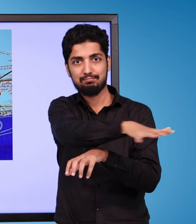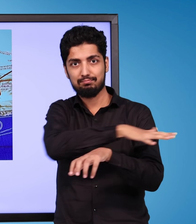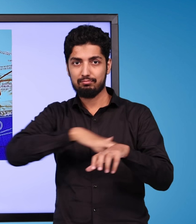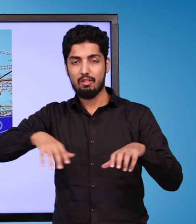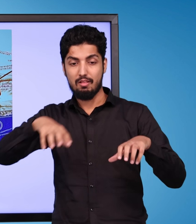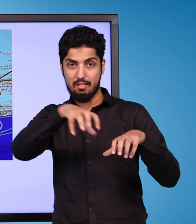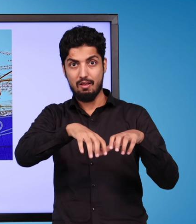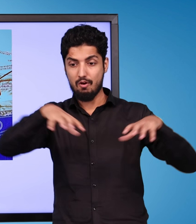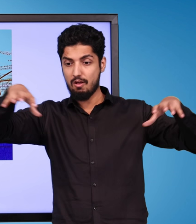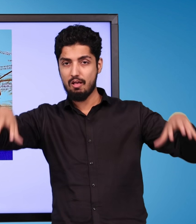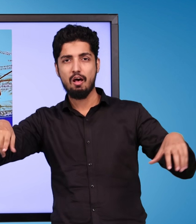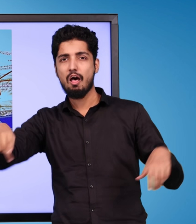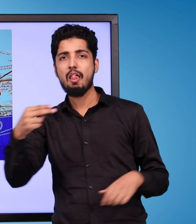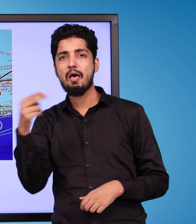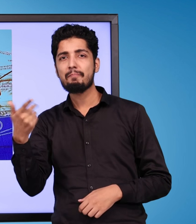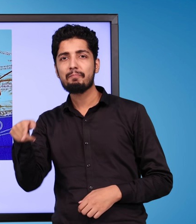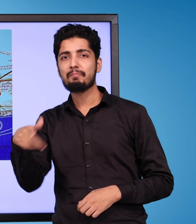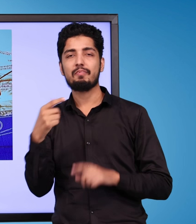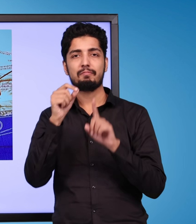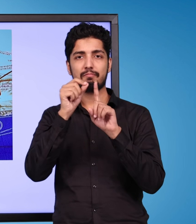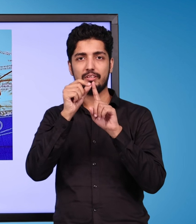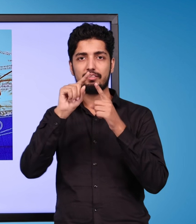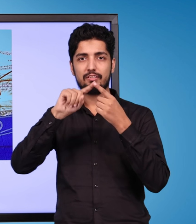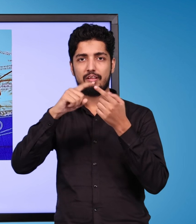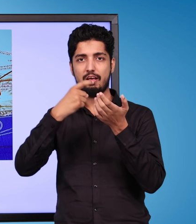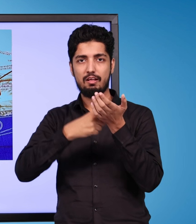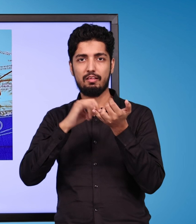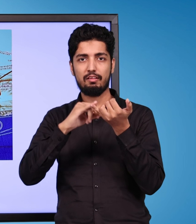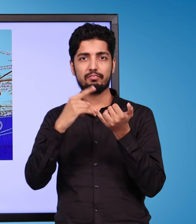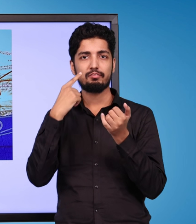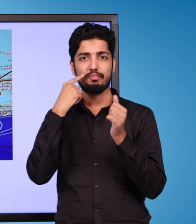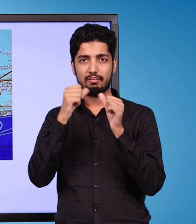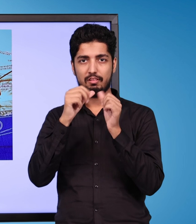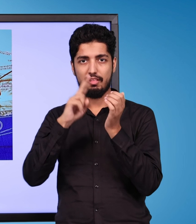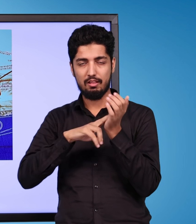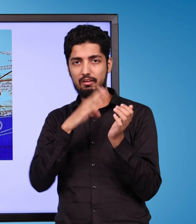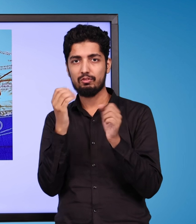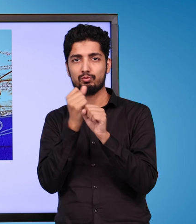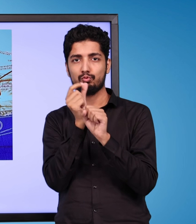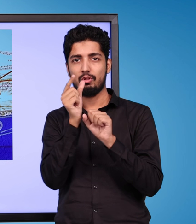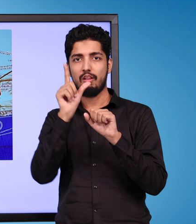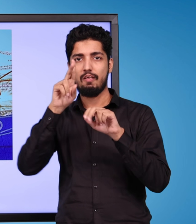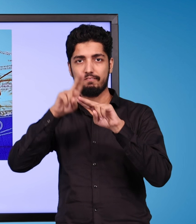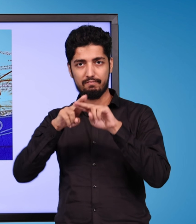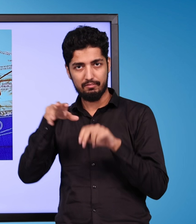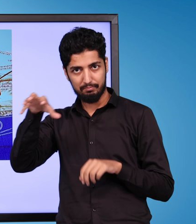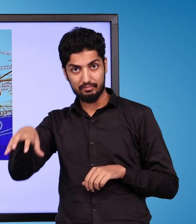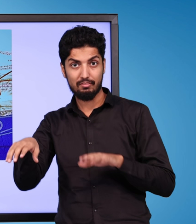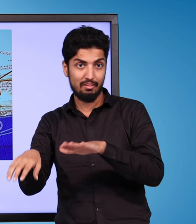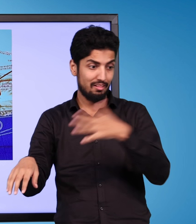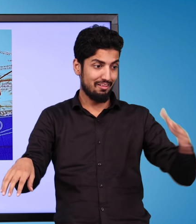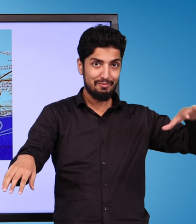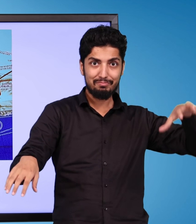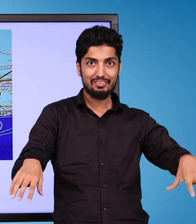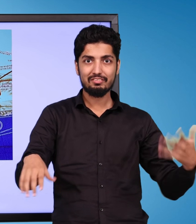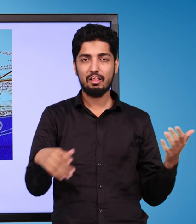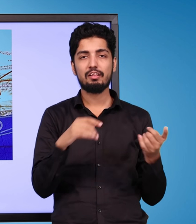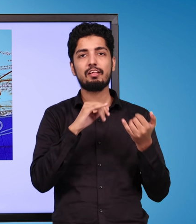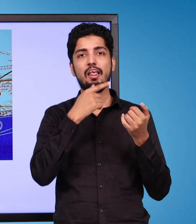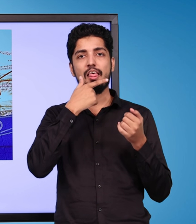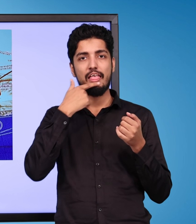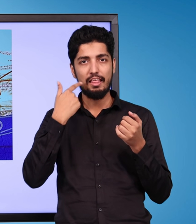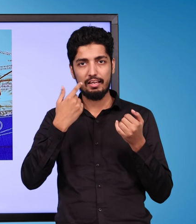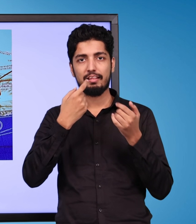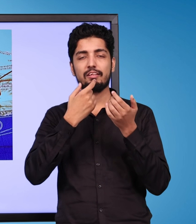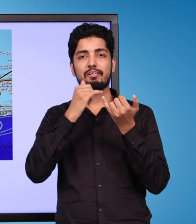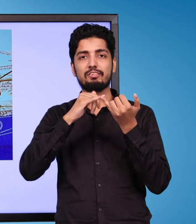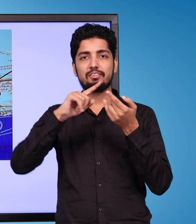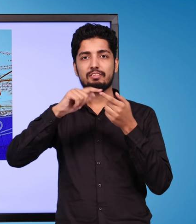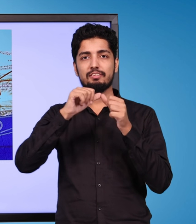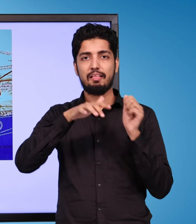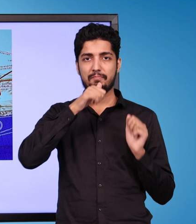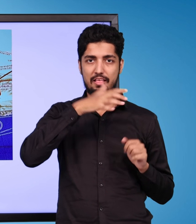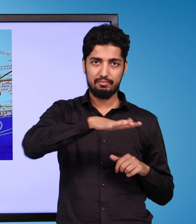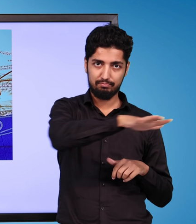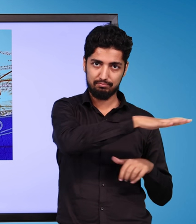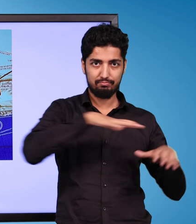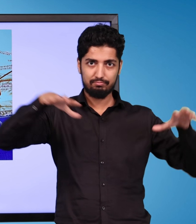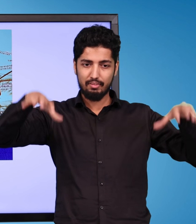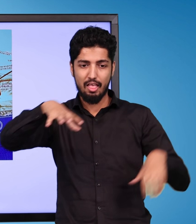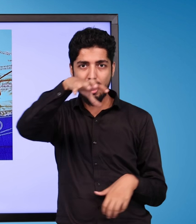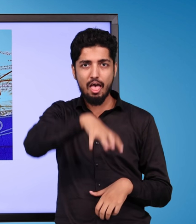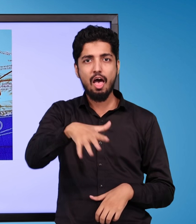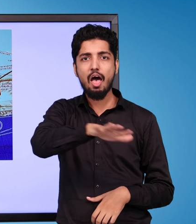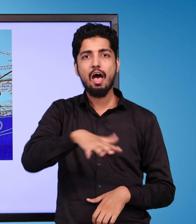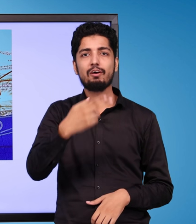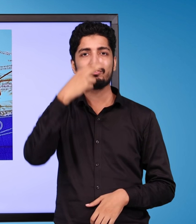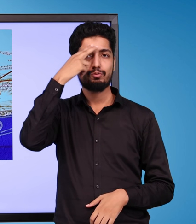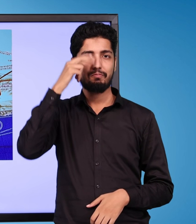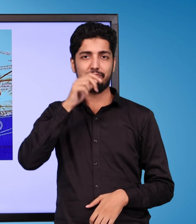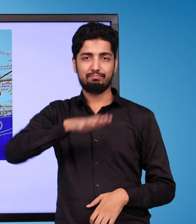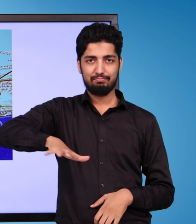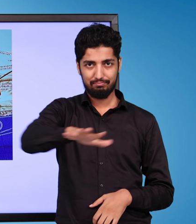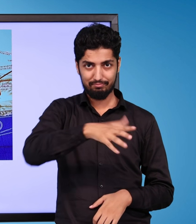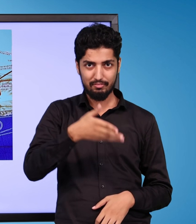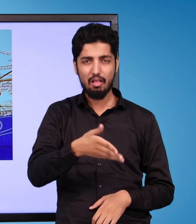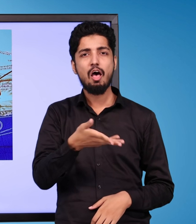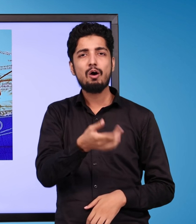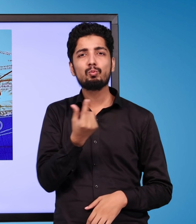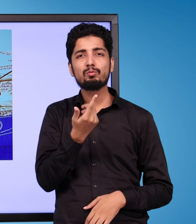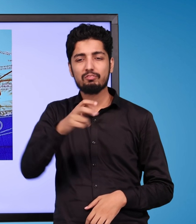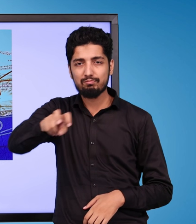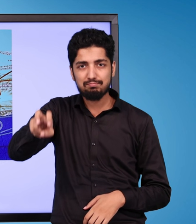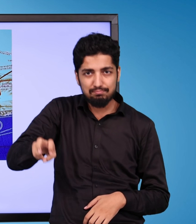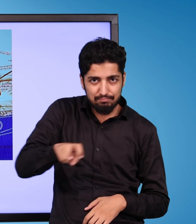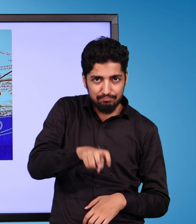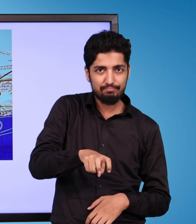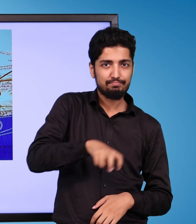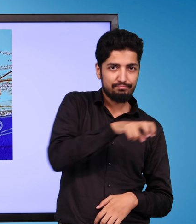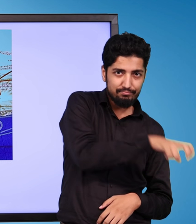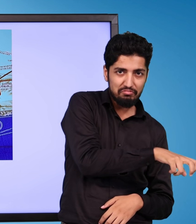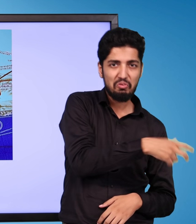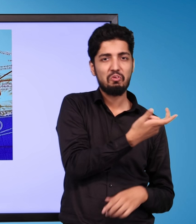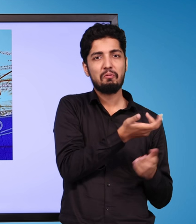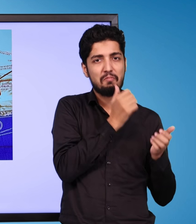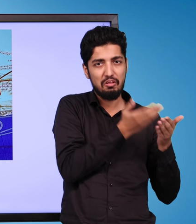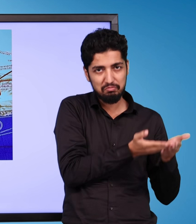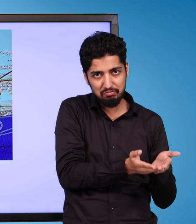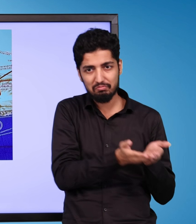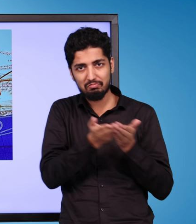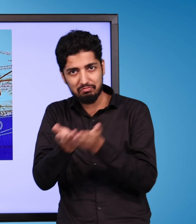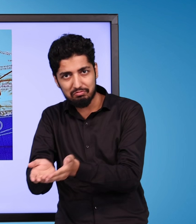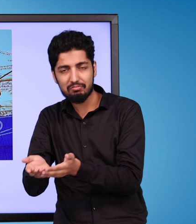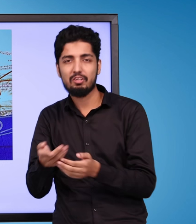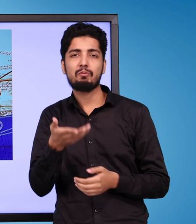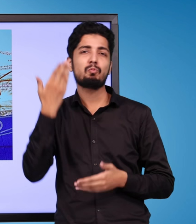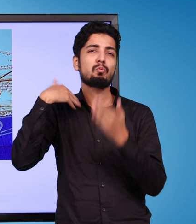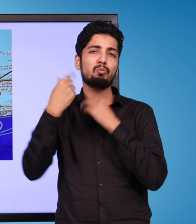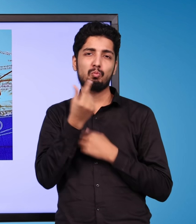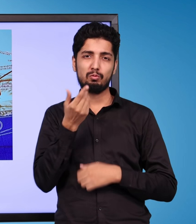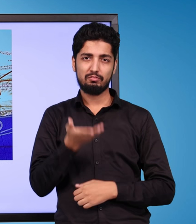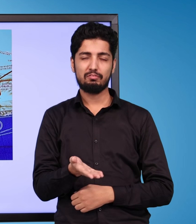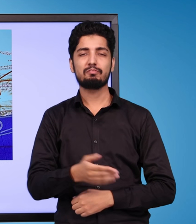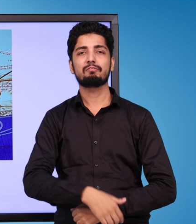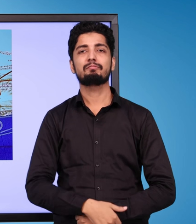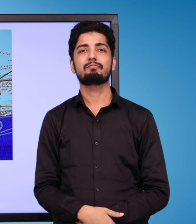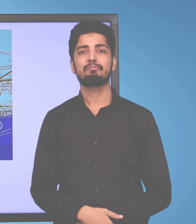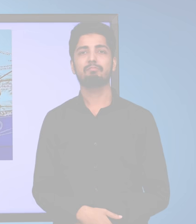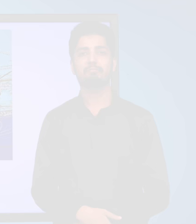between the Red Sea and the Persian Gulf. It is a desert but was the hub of communication for centuries.